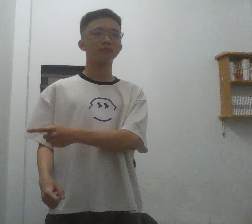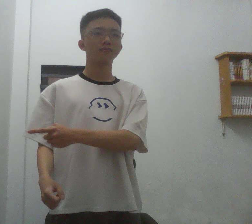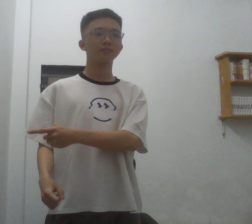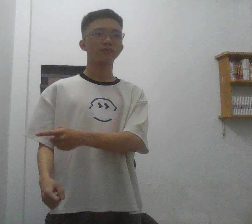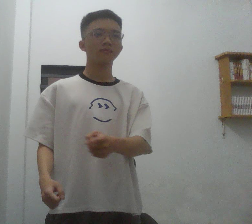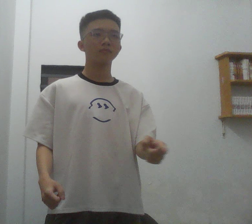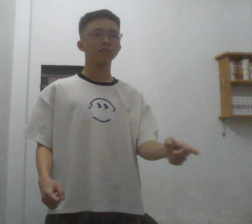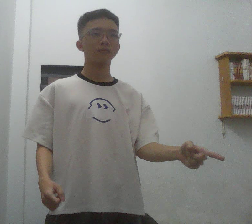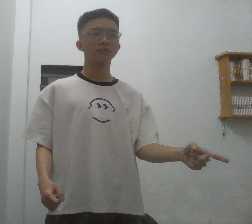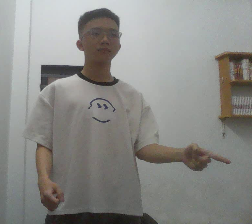cac ban